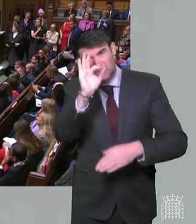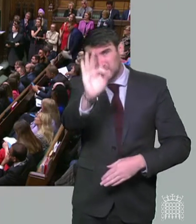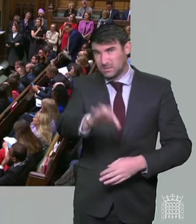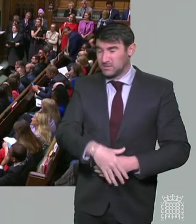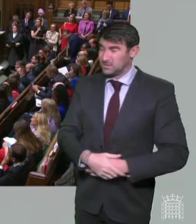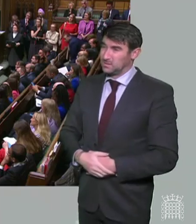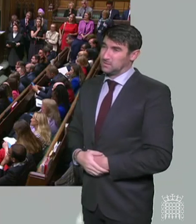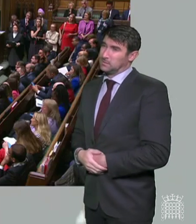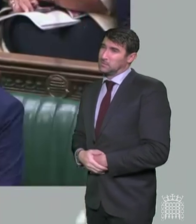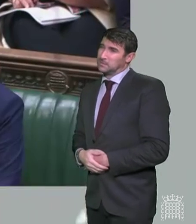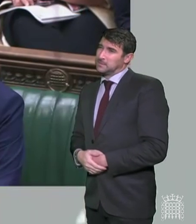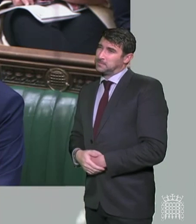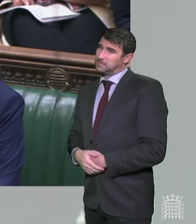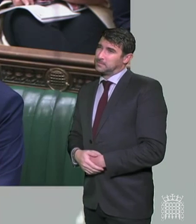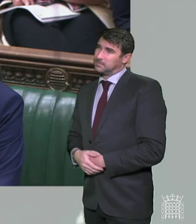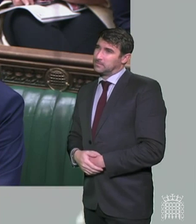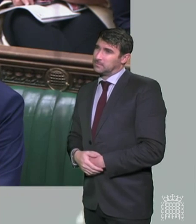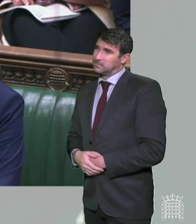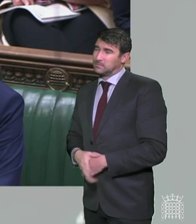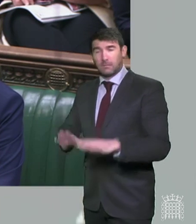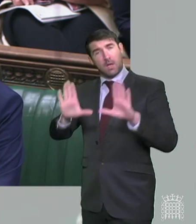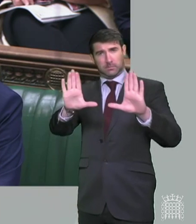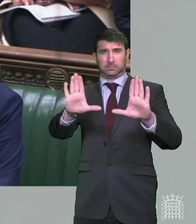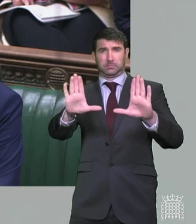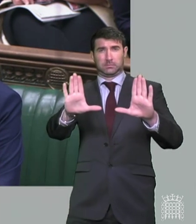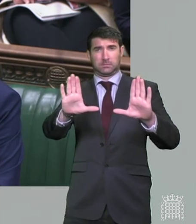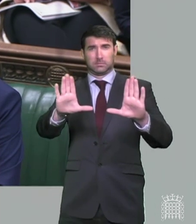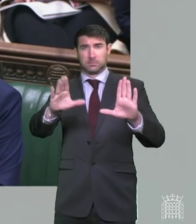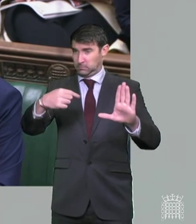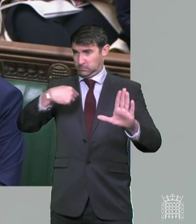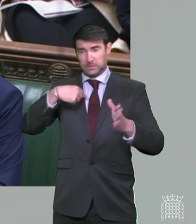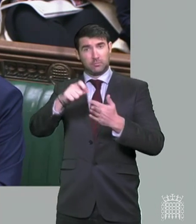I am determined that we deal with the issues facing us as a nation.